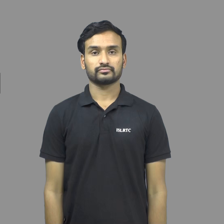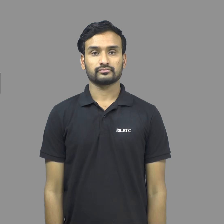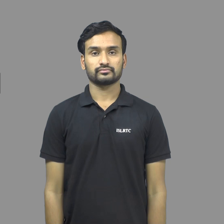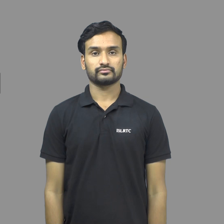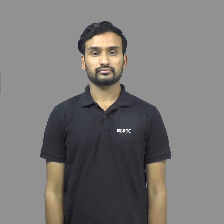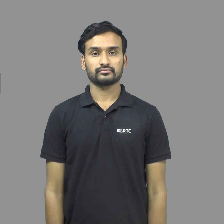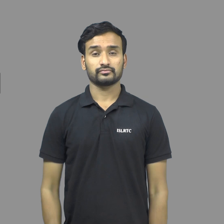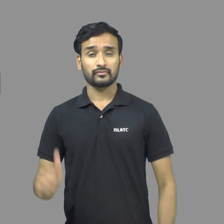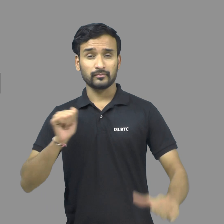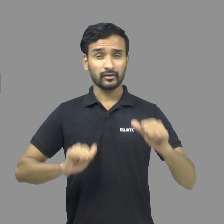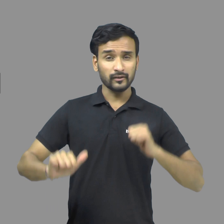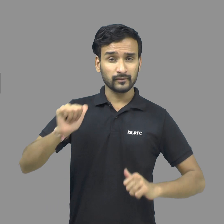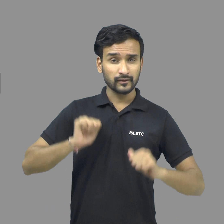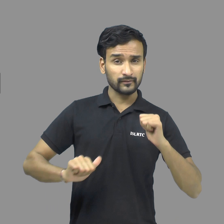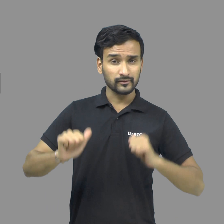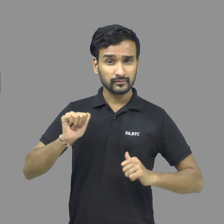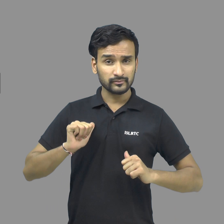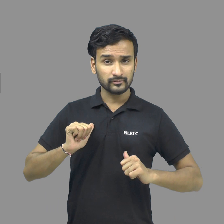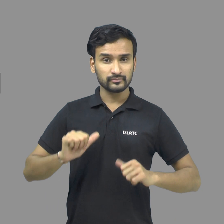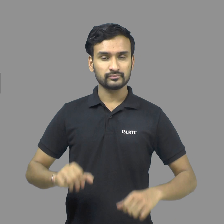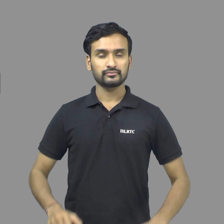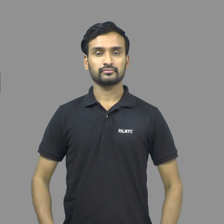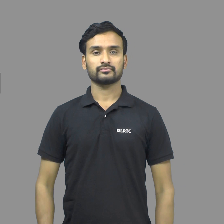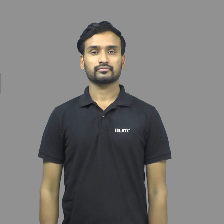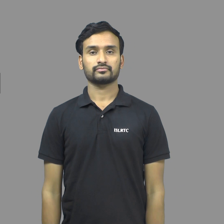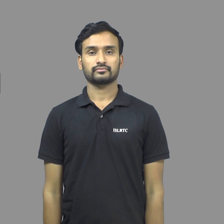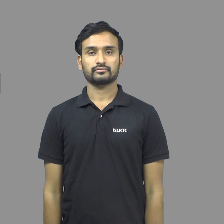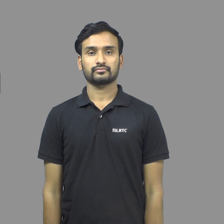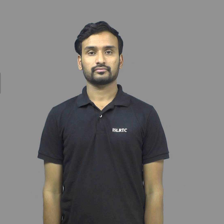Hero